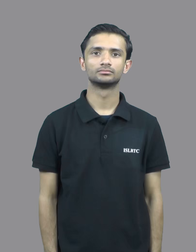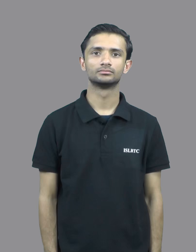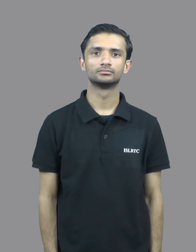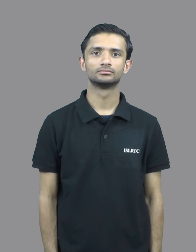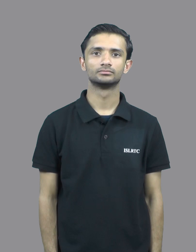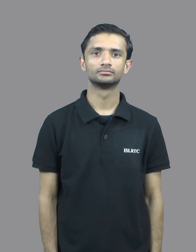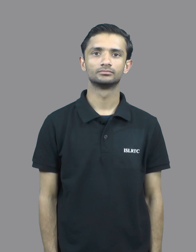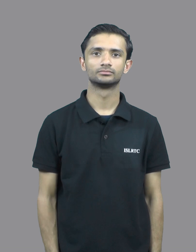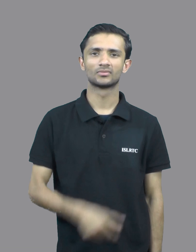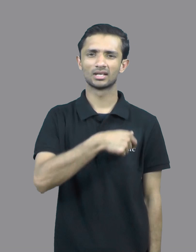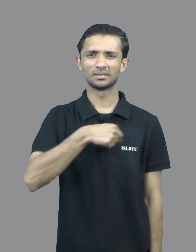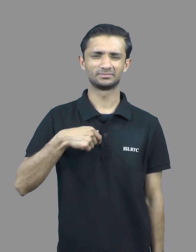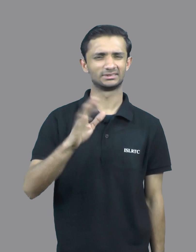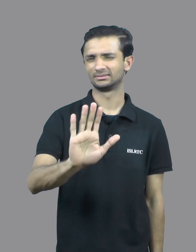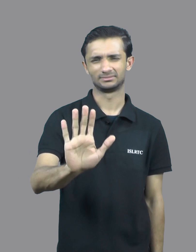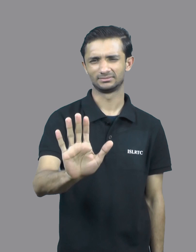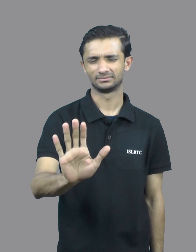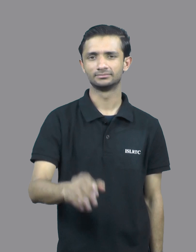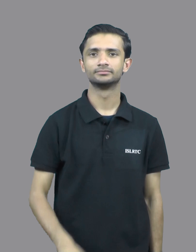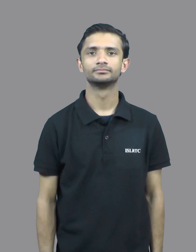Anonymous